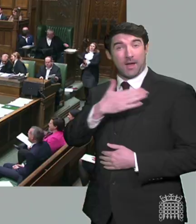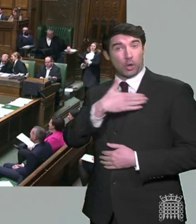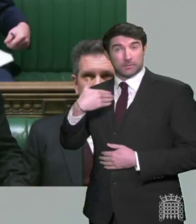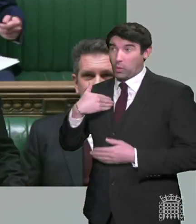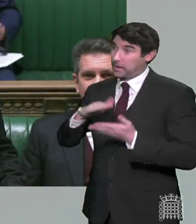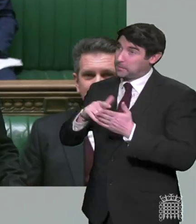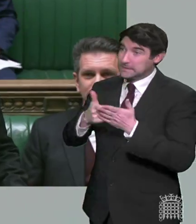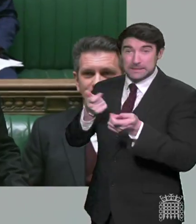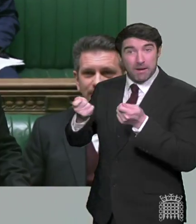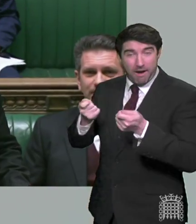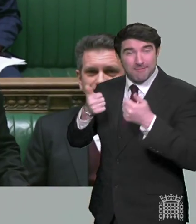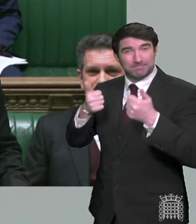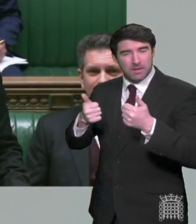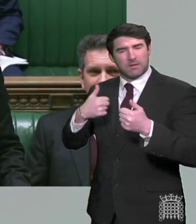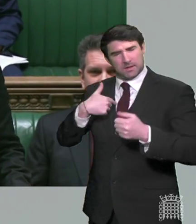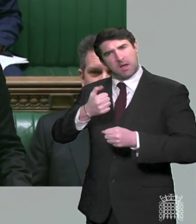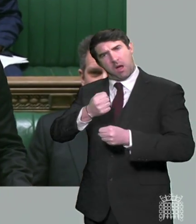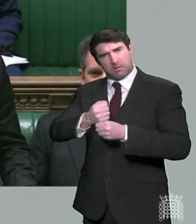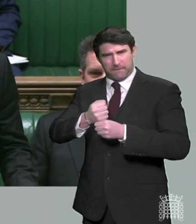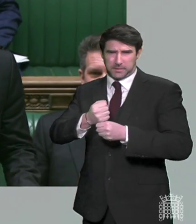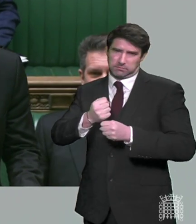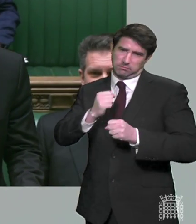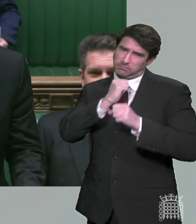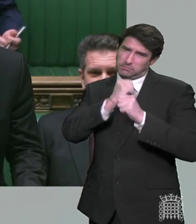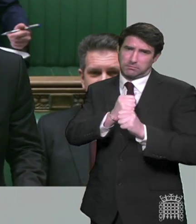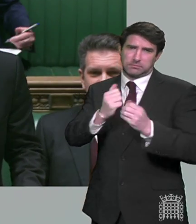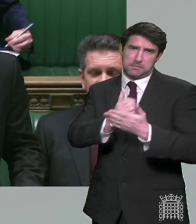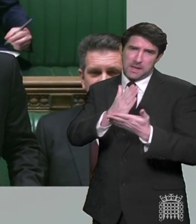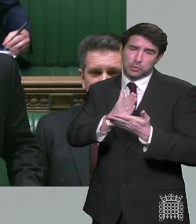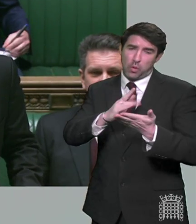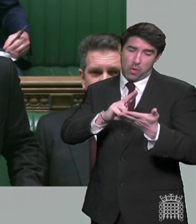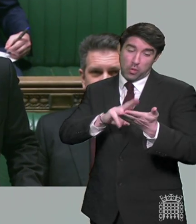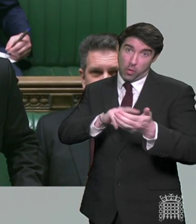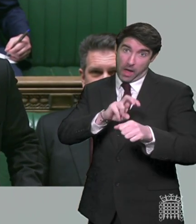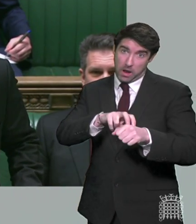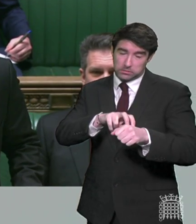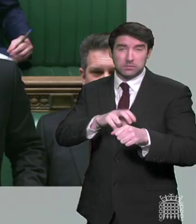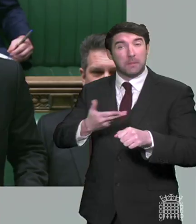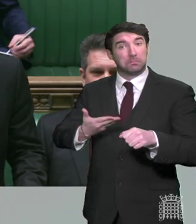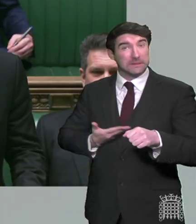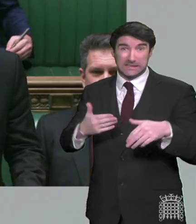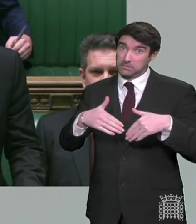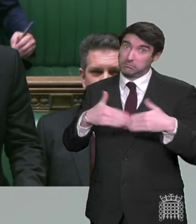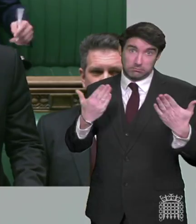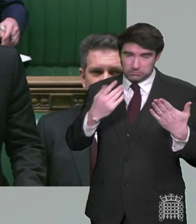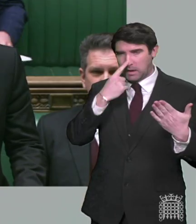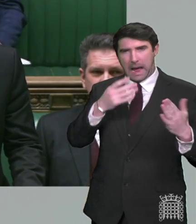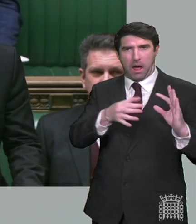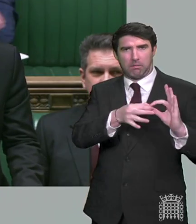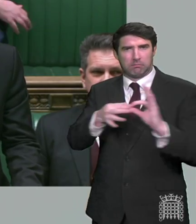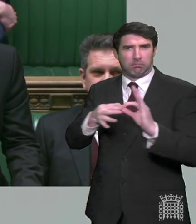The Government have committed to ensuring unfettered access for Northern Ireland businesses to the rest of the UK market.